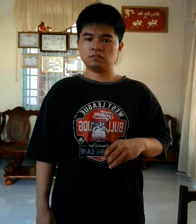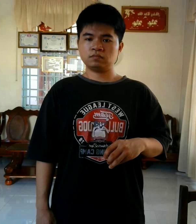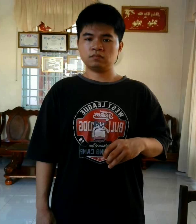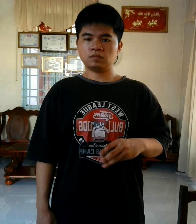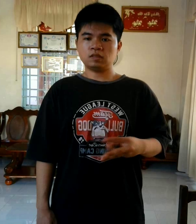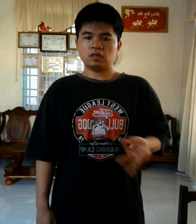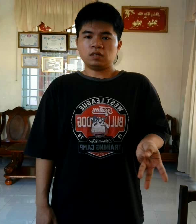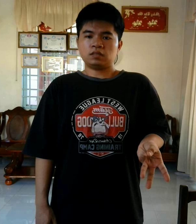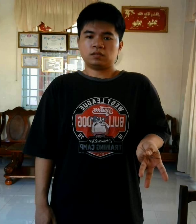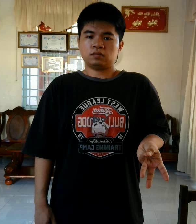it